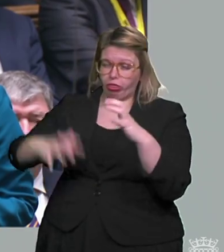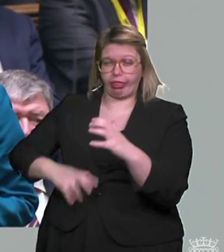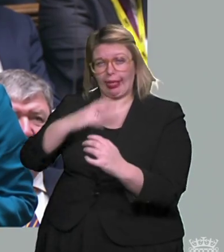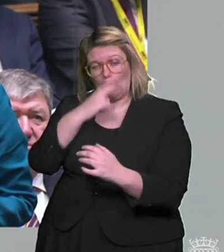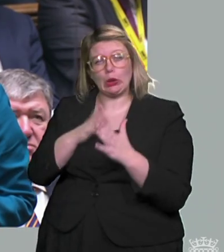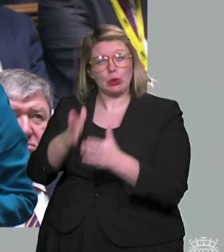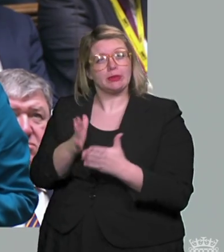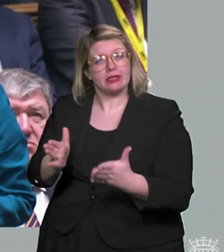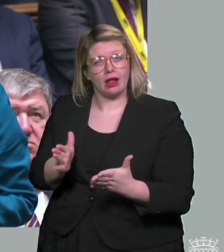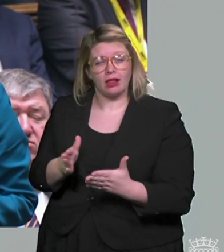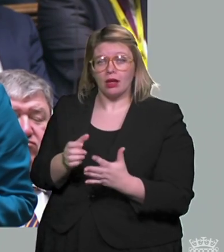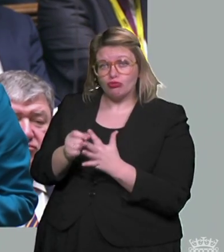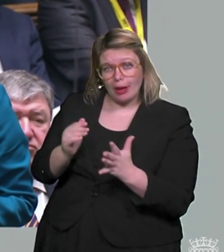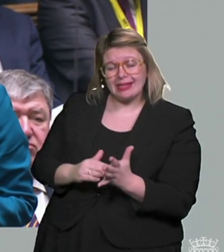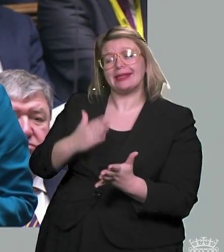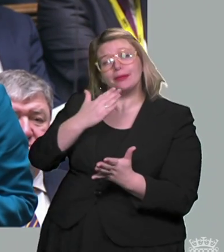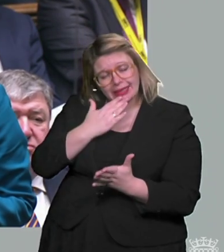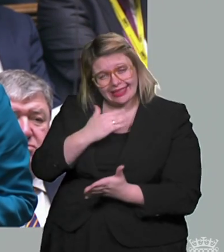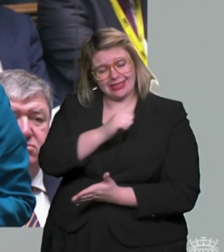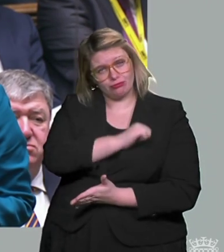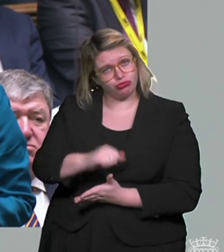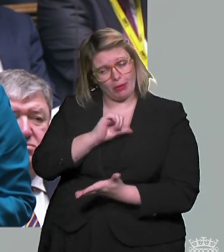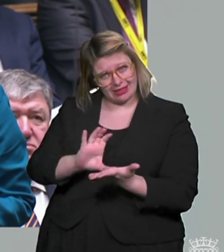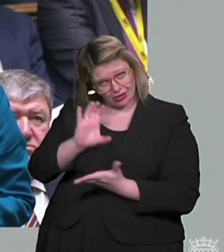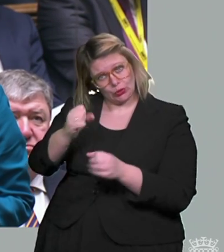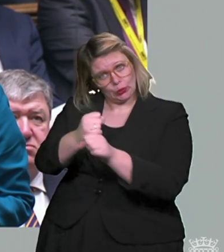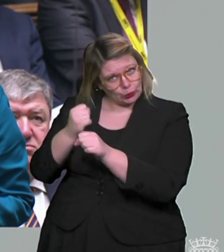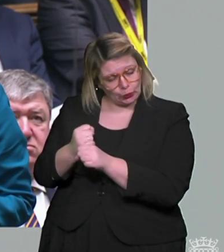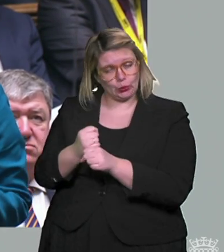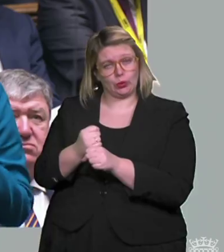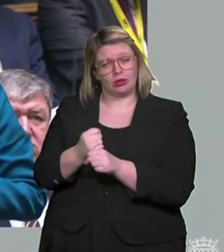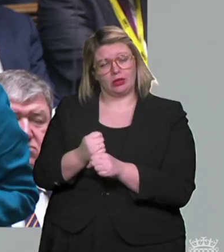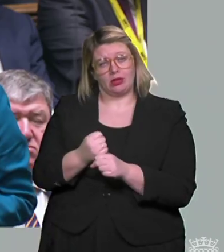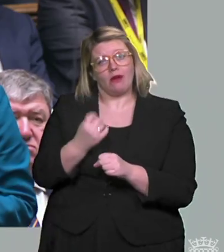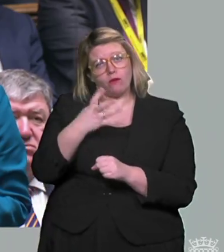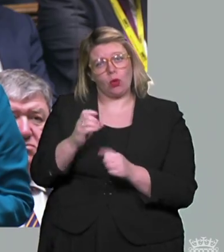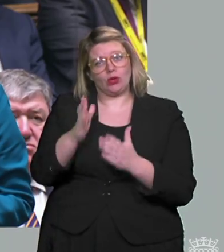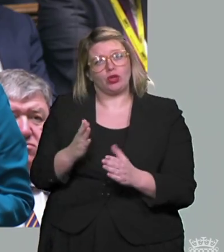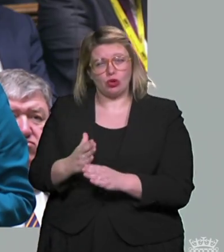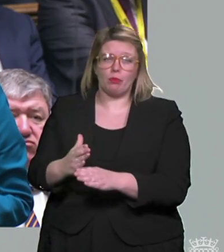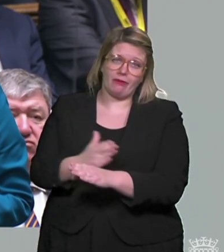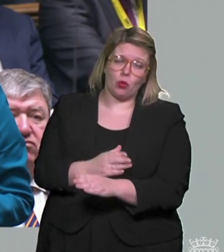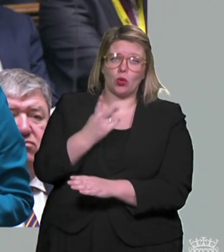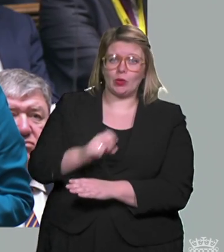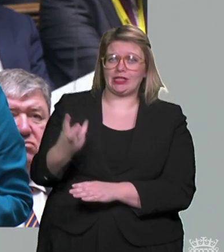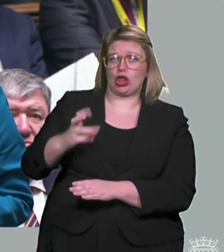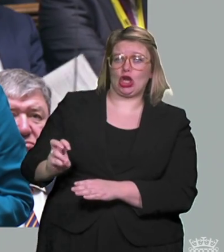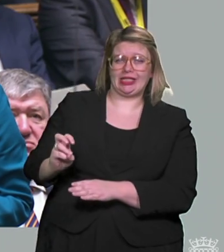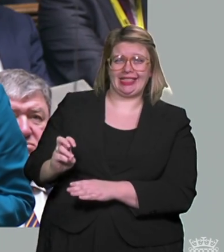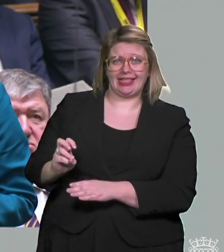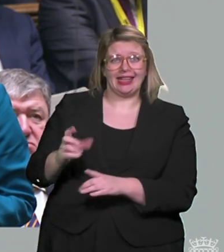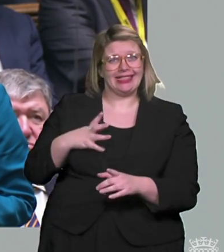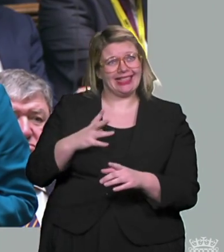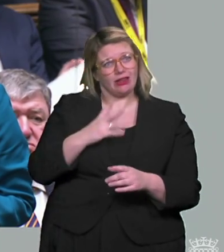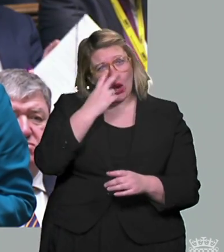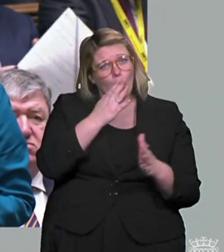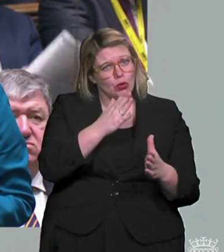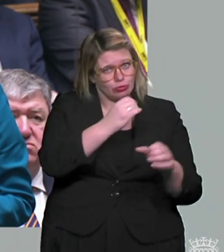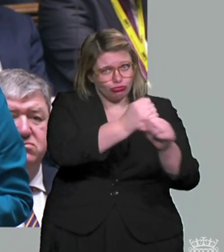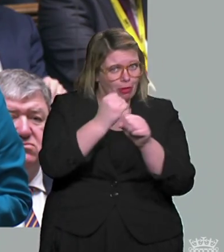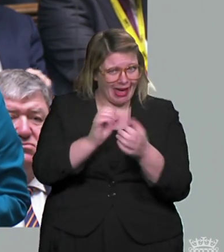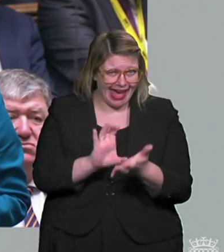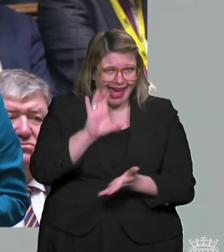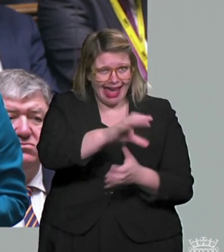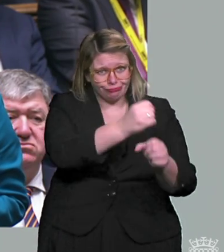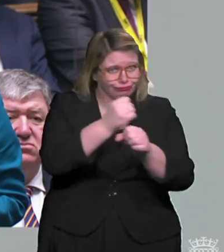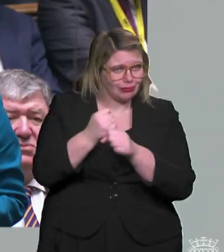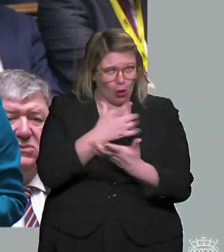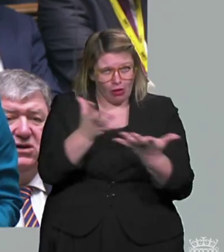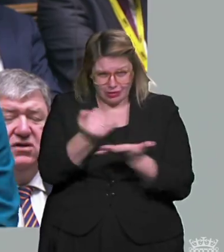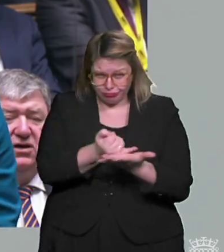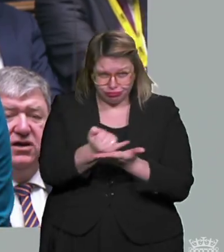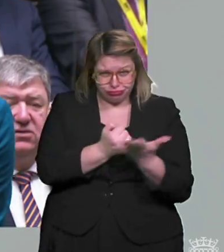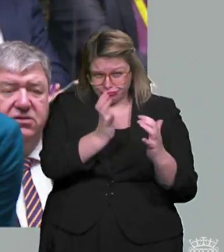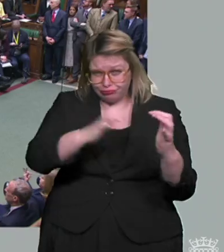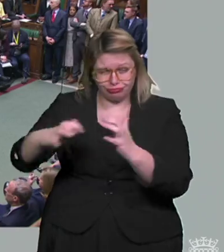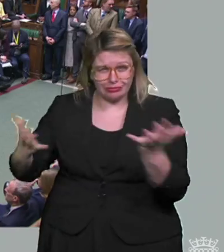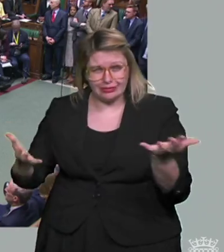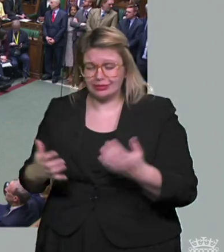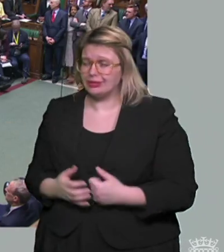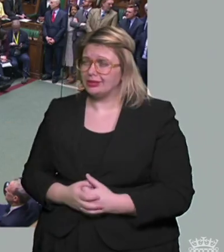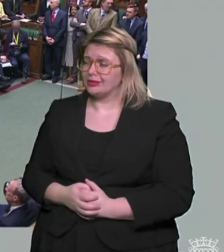Will the Prime Minister commit to that pledge of building 40 hospitals by 2030, including in West Hertfordshire, and will he establish a fund to repair those hospitals that are in a dire state of disrepair?